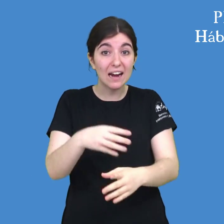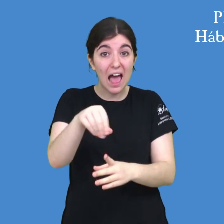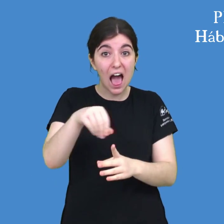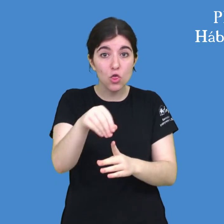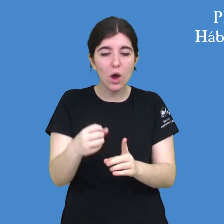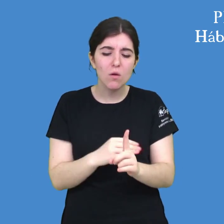azúcar